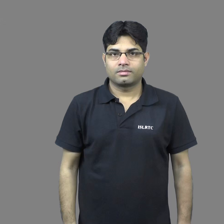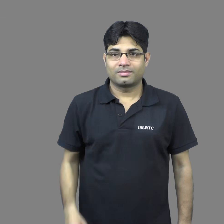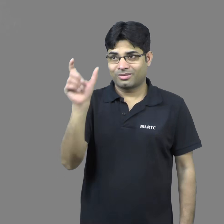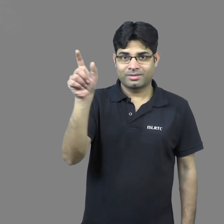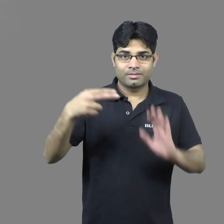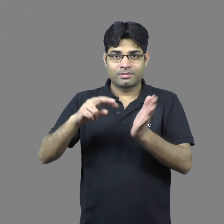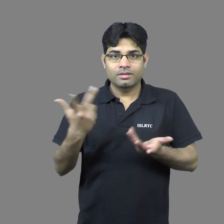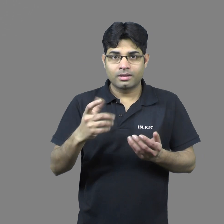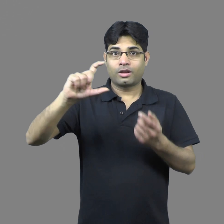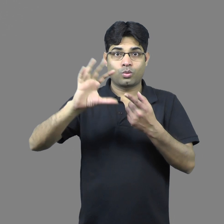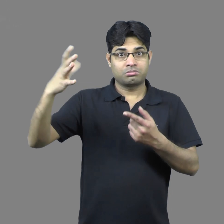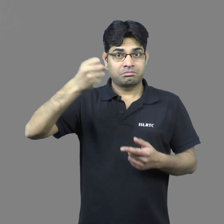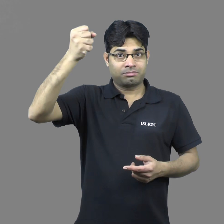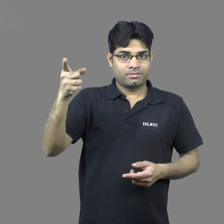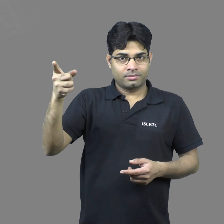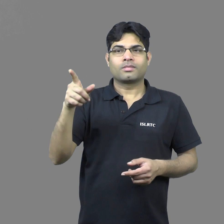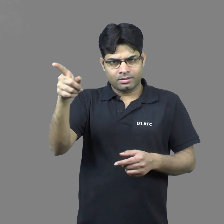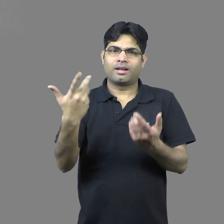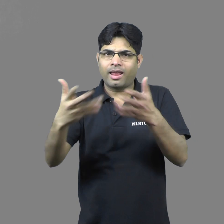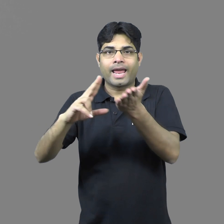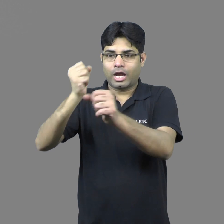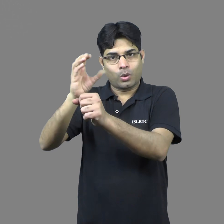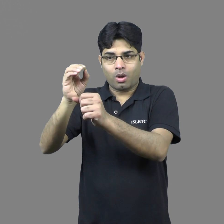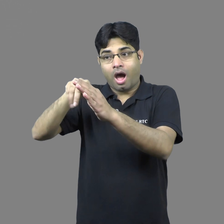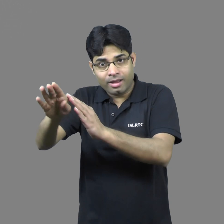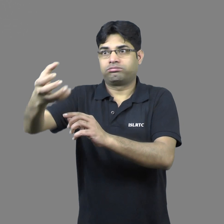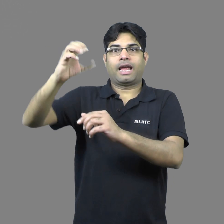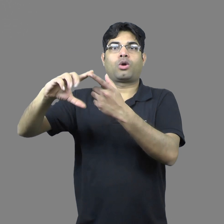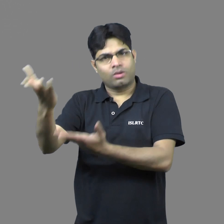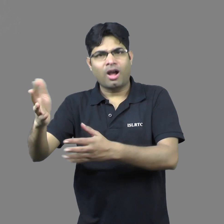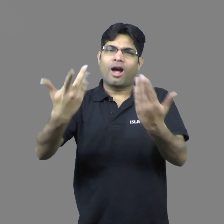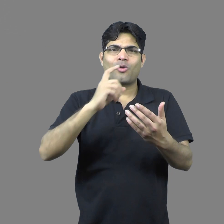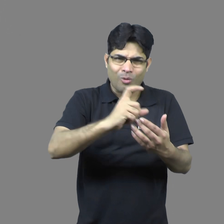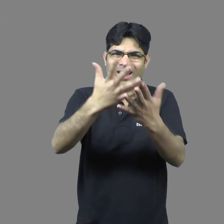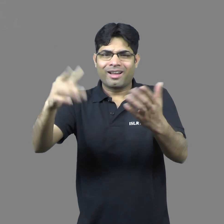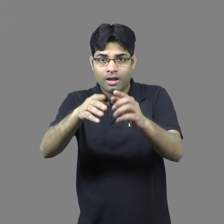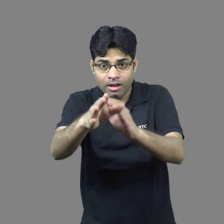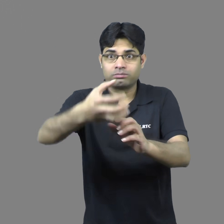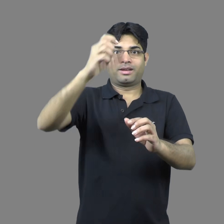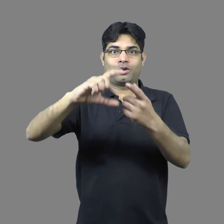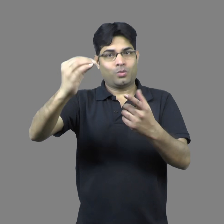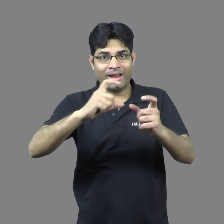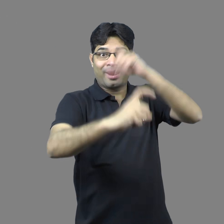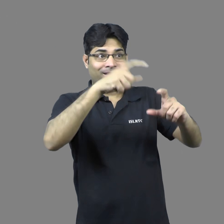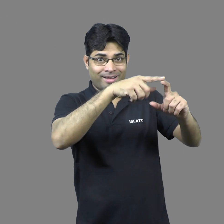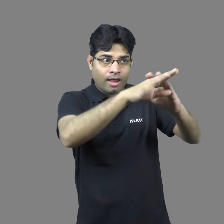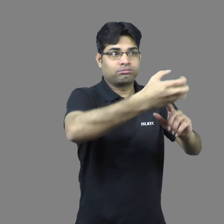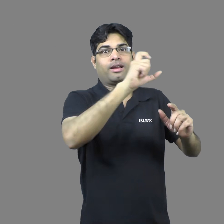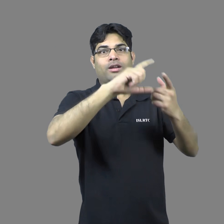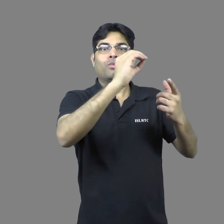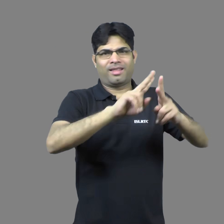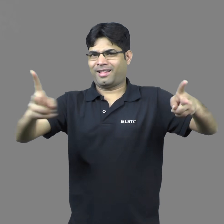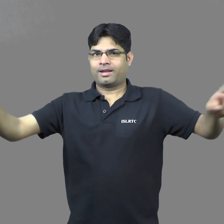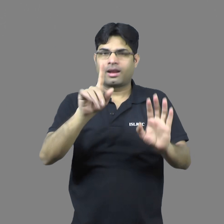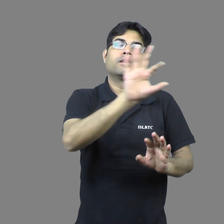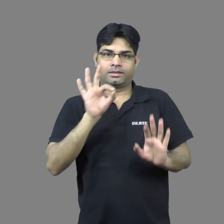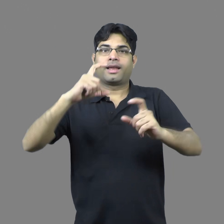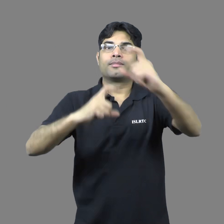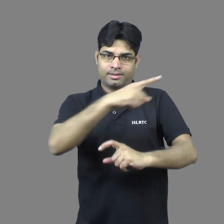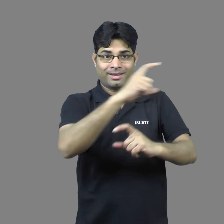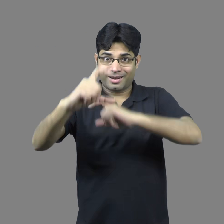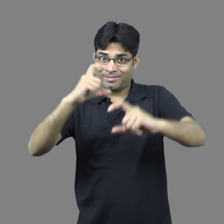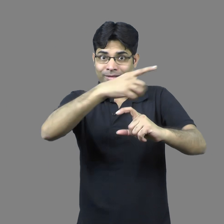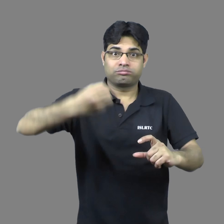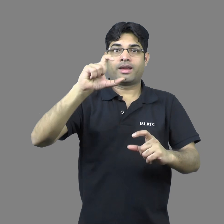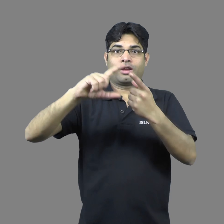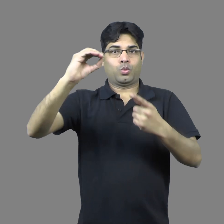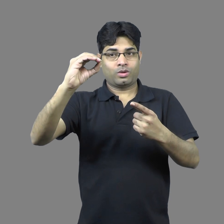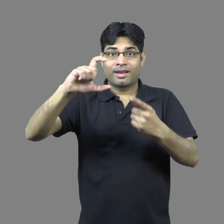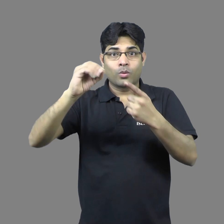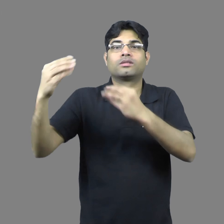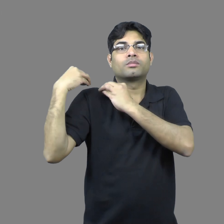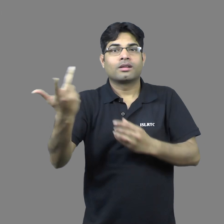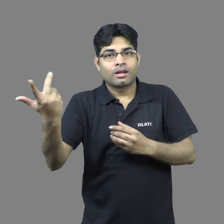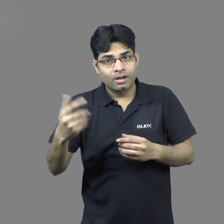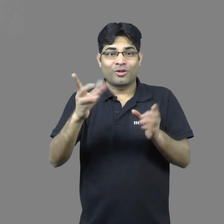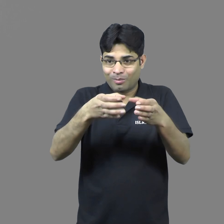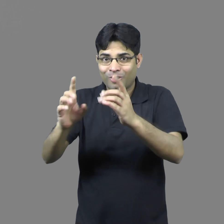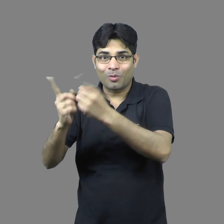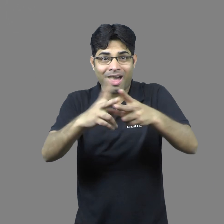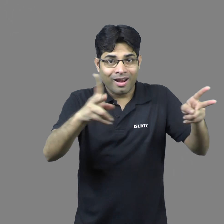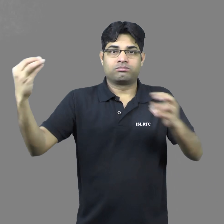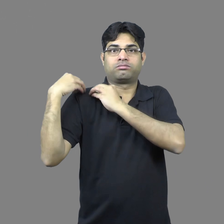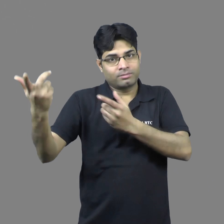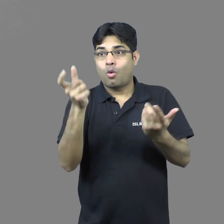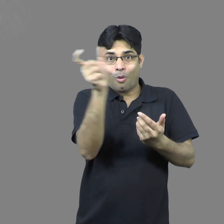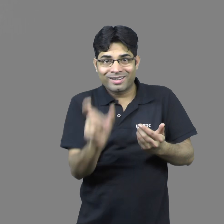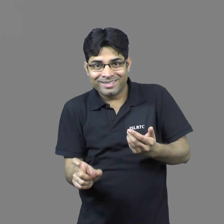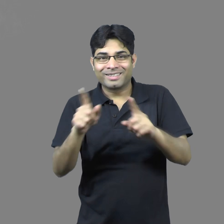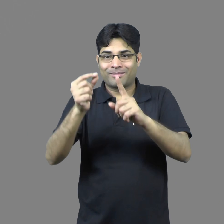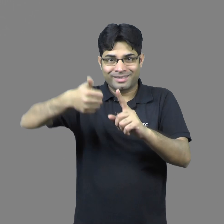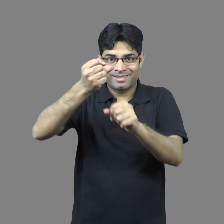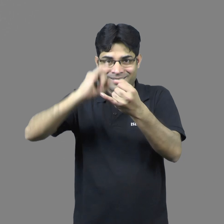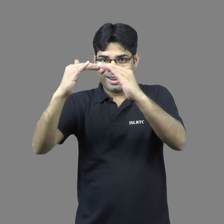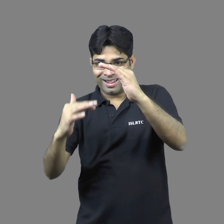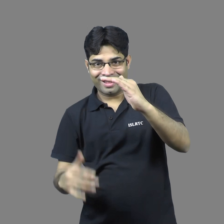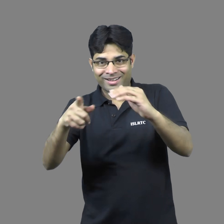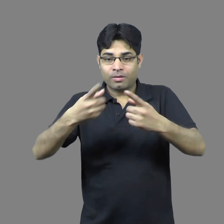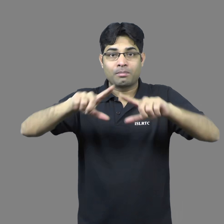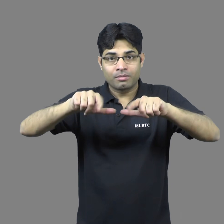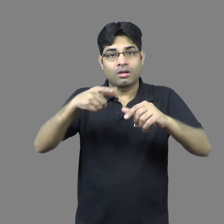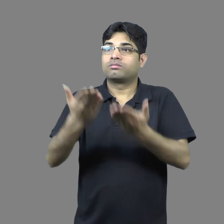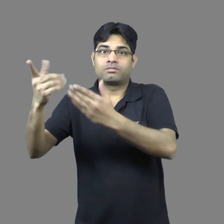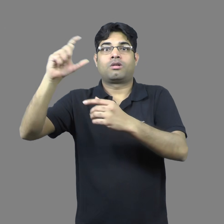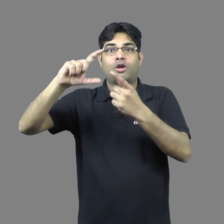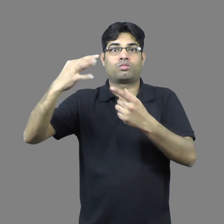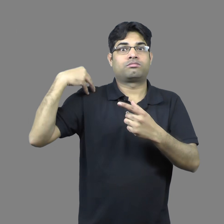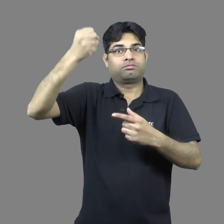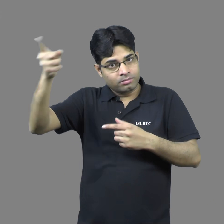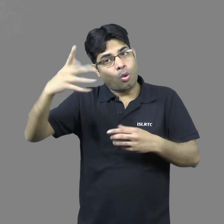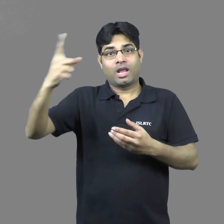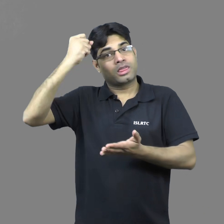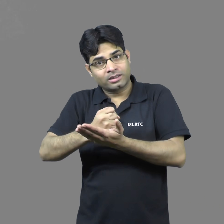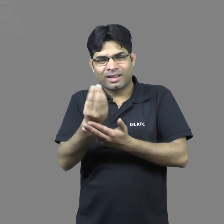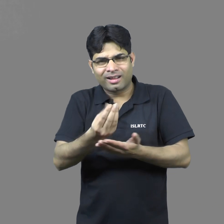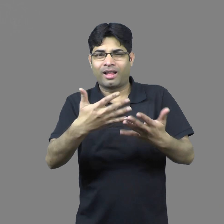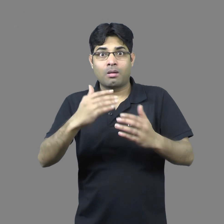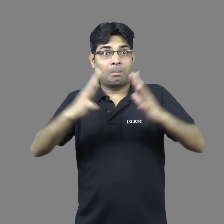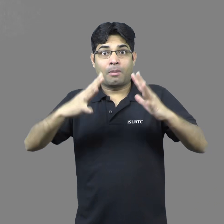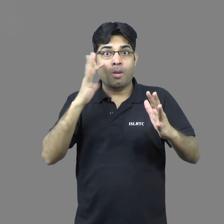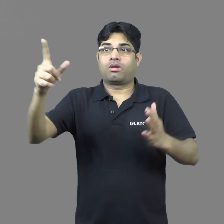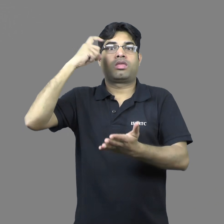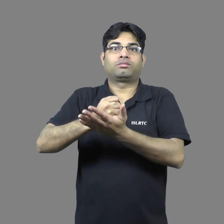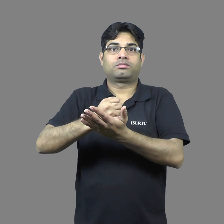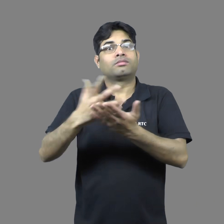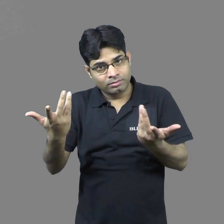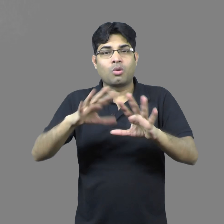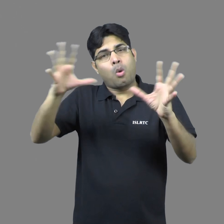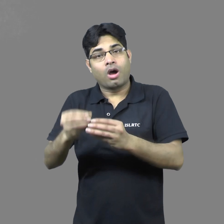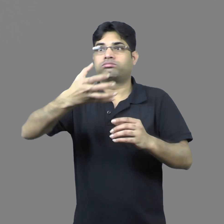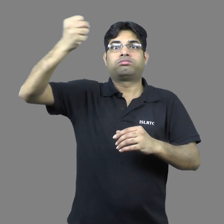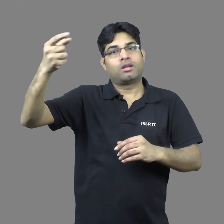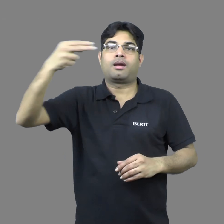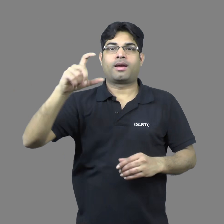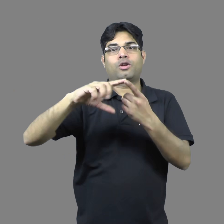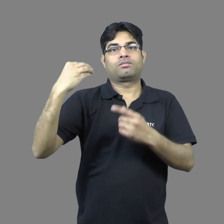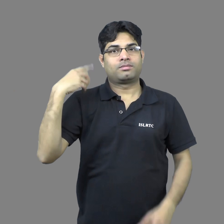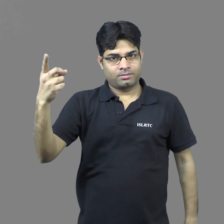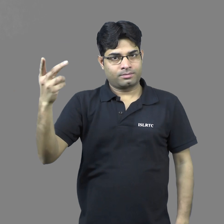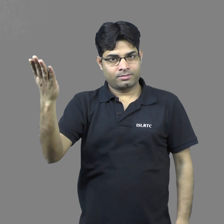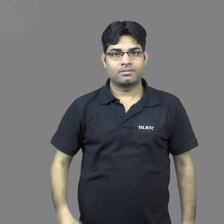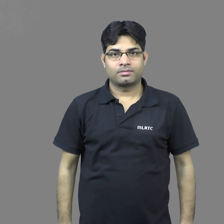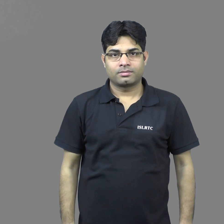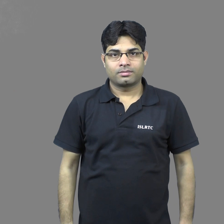Chief Executive Officer (CEO)